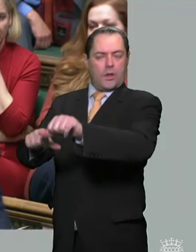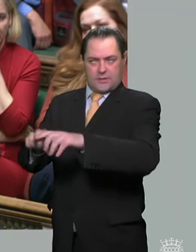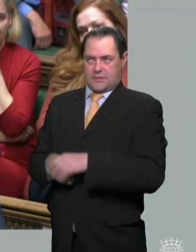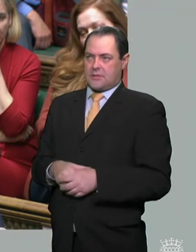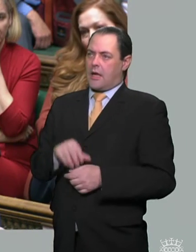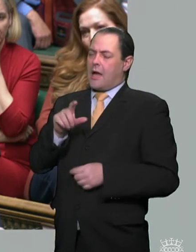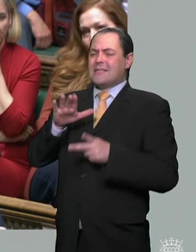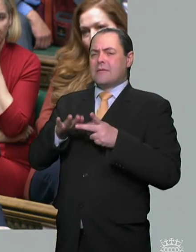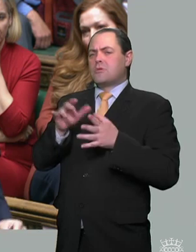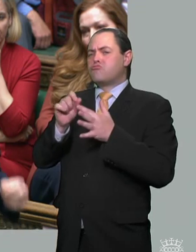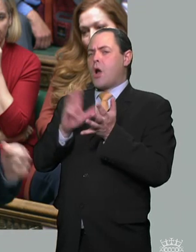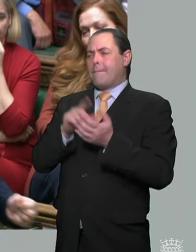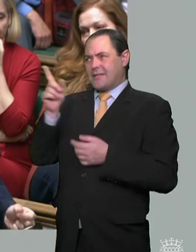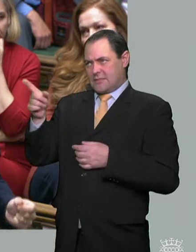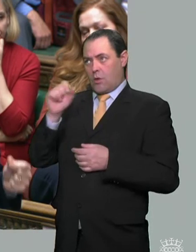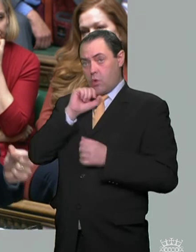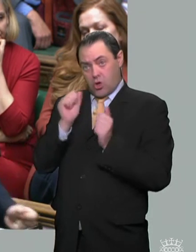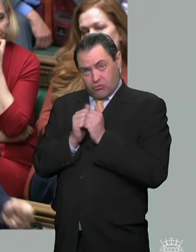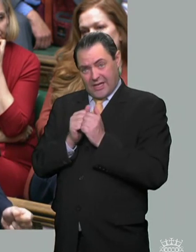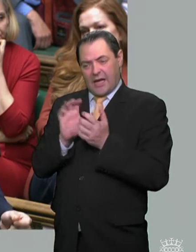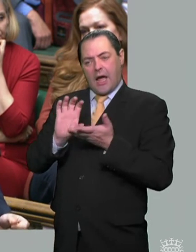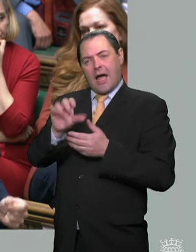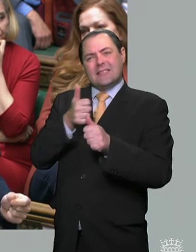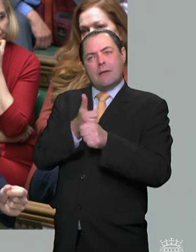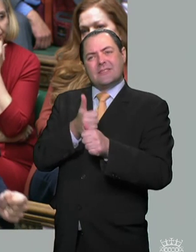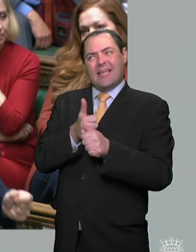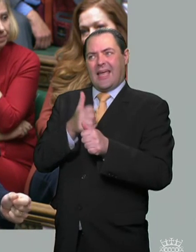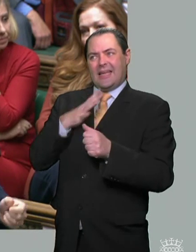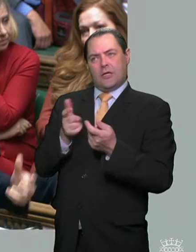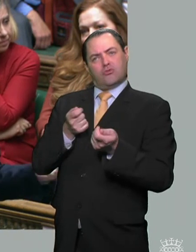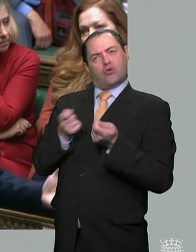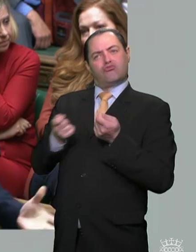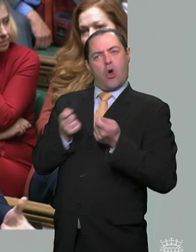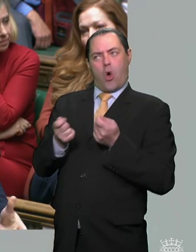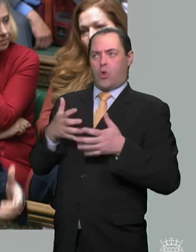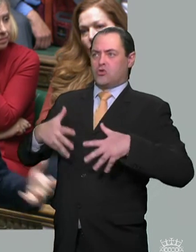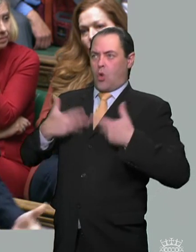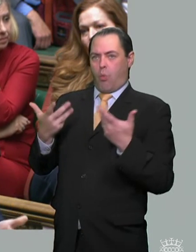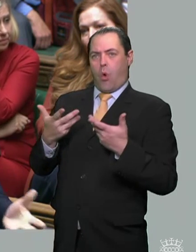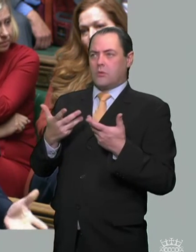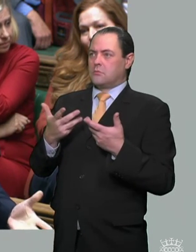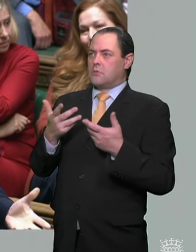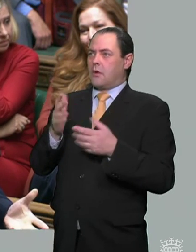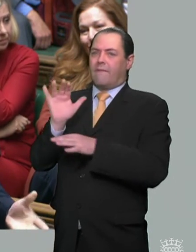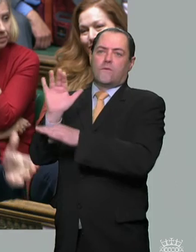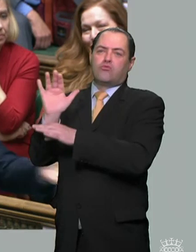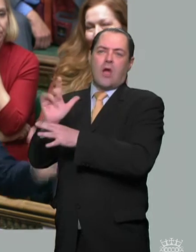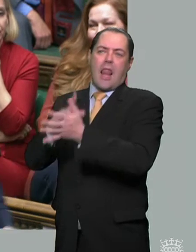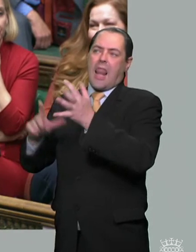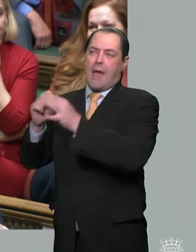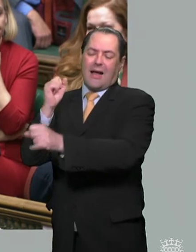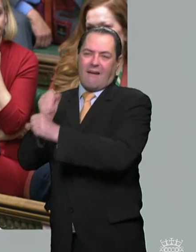But does the Deputy Prime Minister agree that subsidies need strong controls so that they are not misused by—heaven forbid—a future Labour Government?